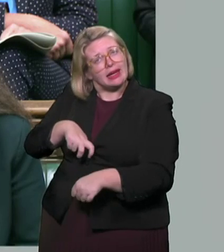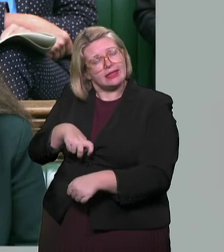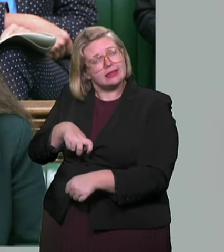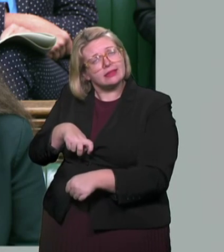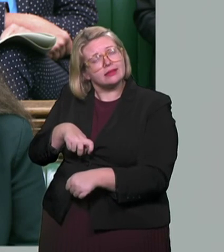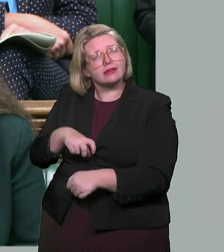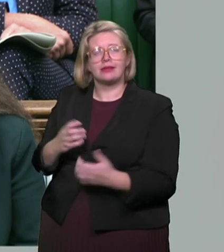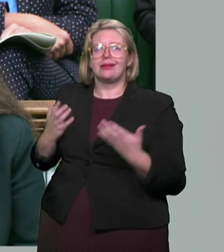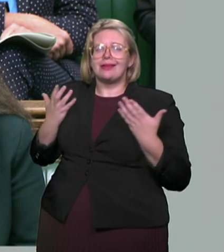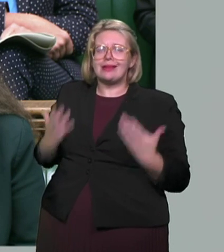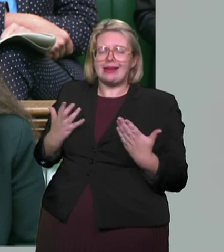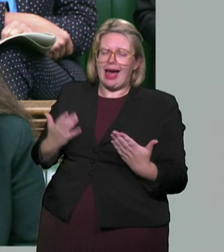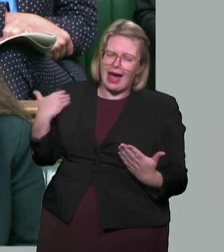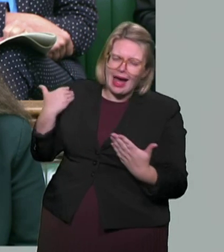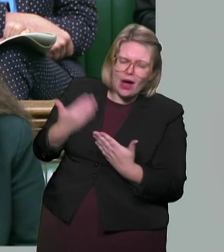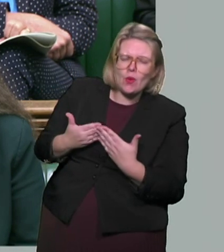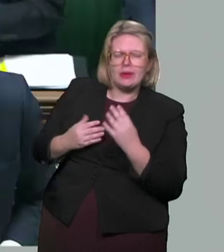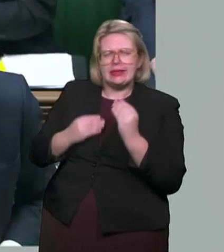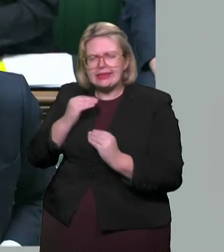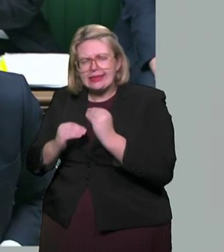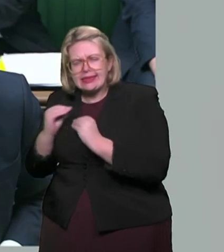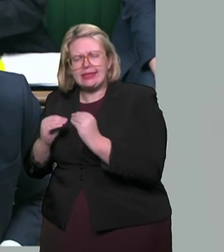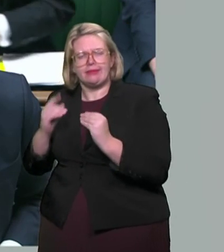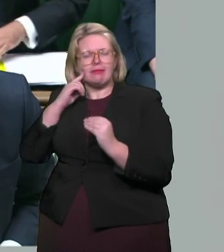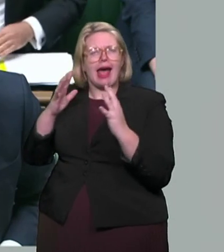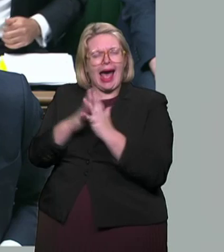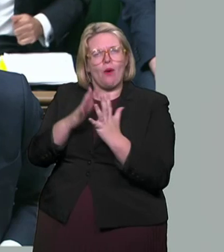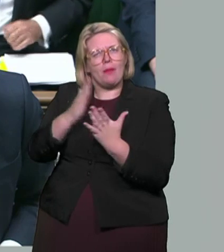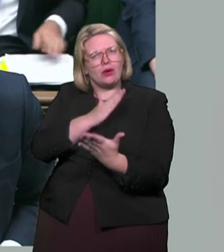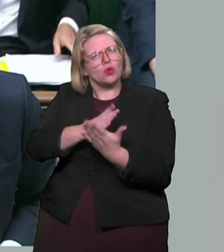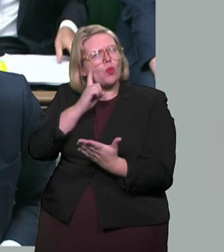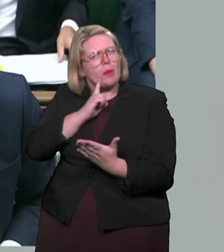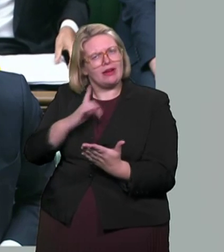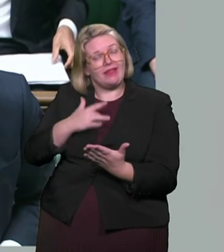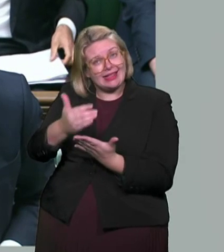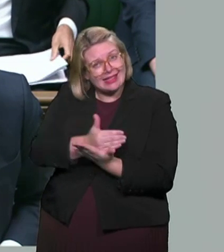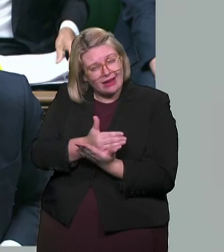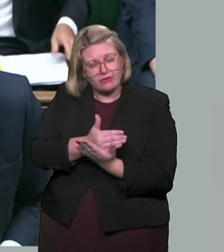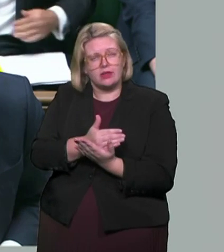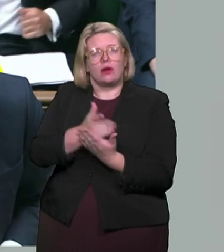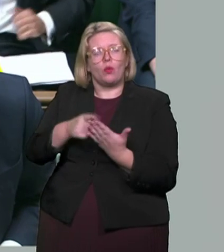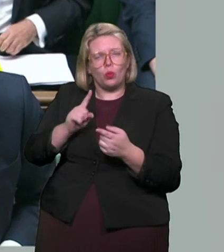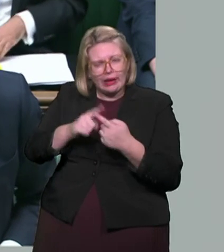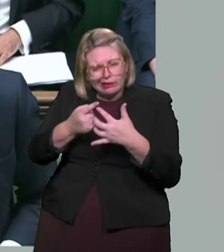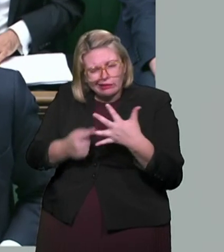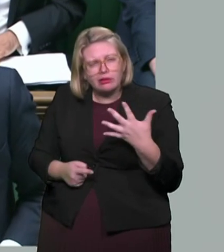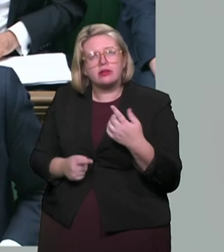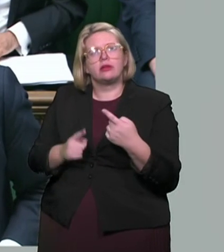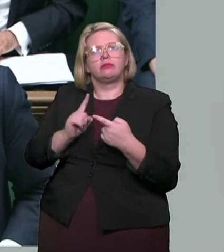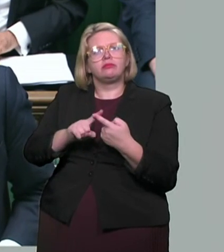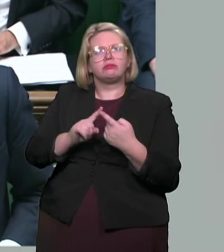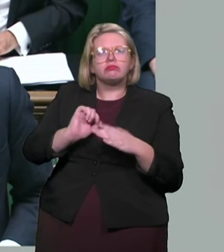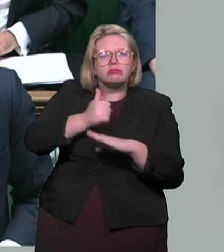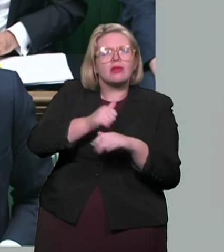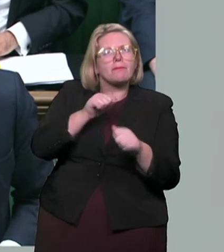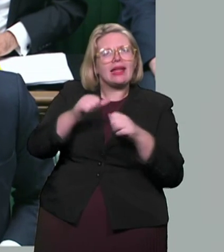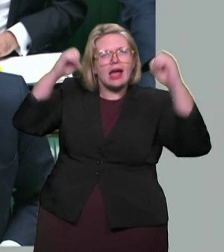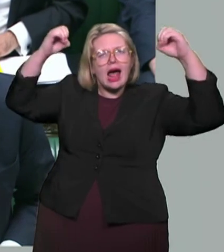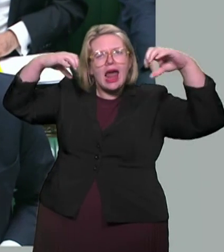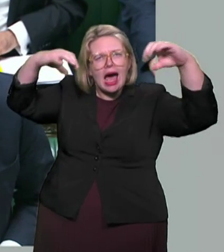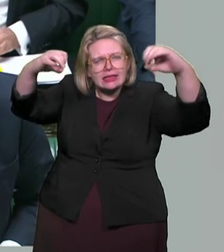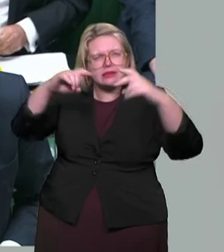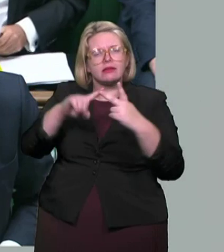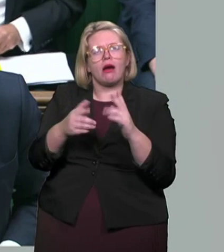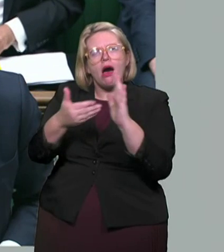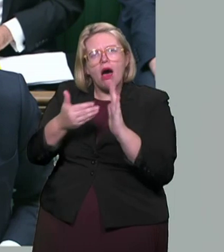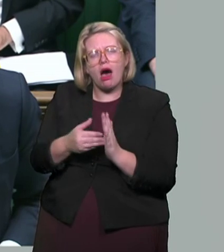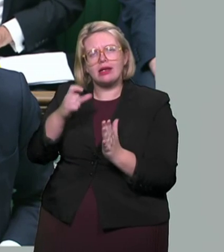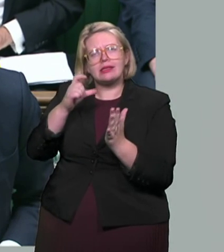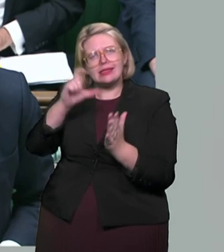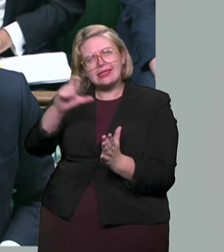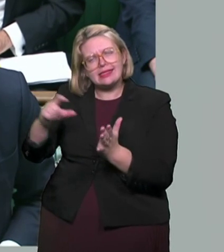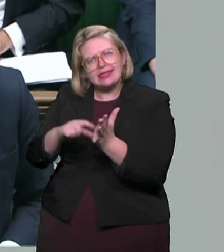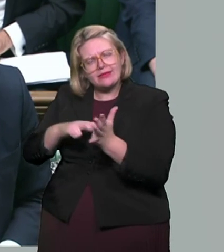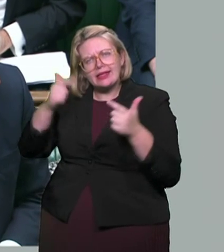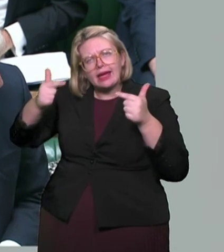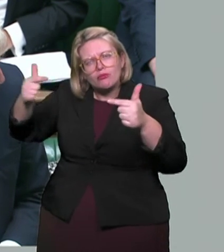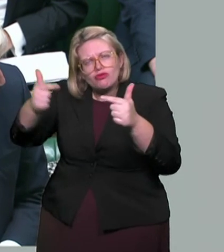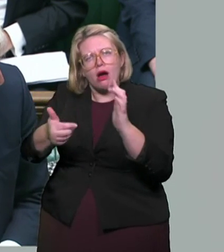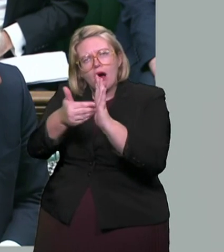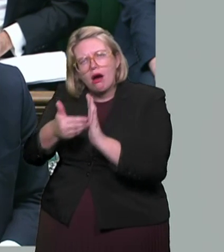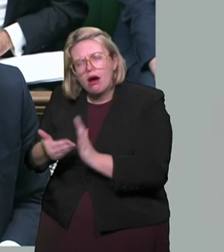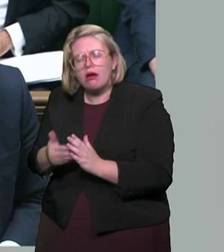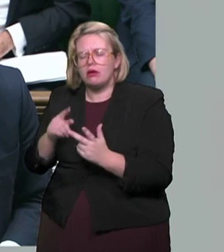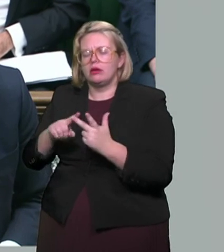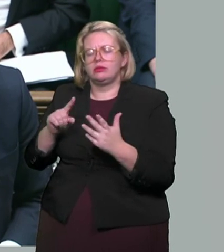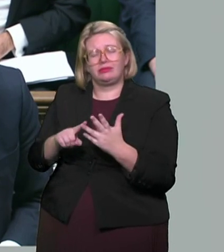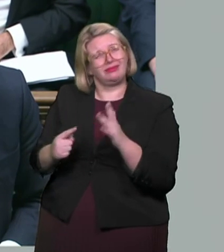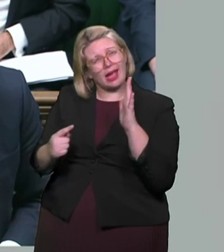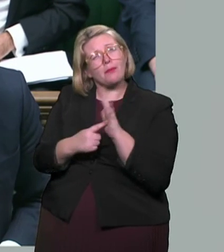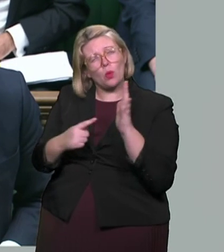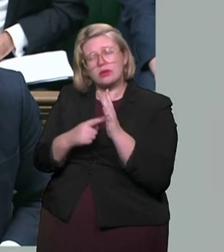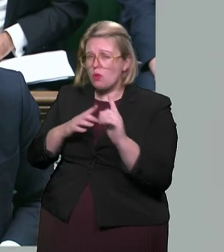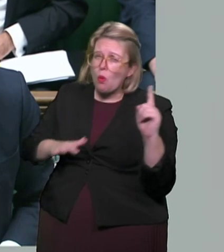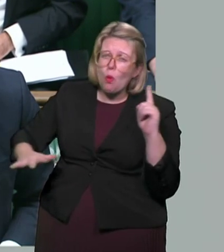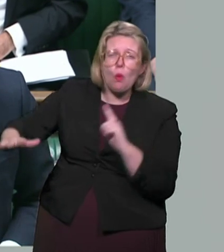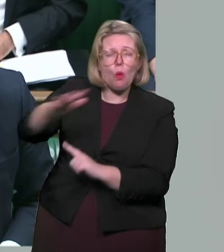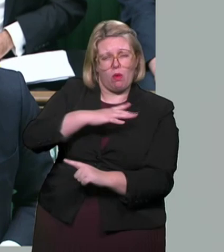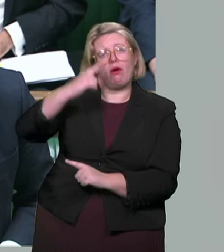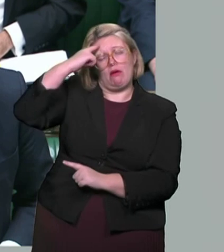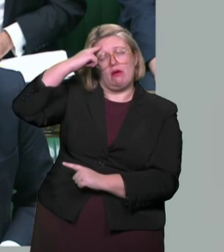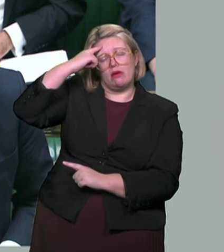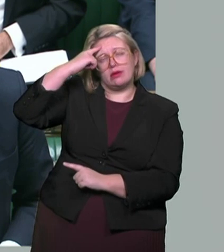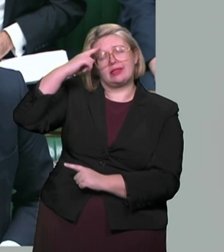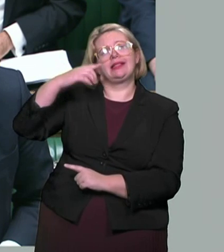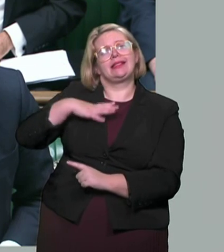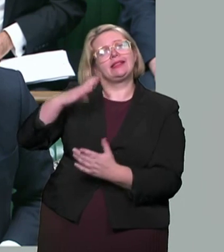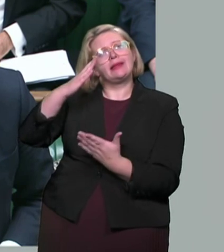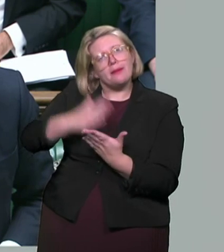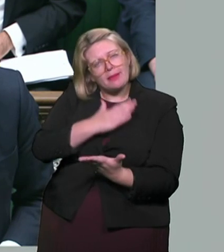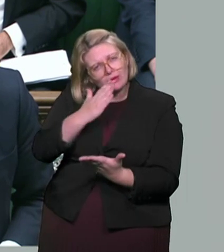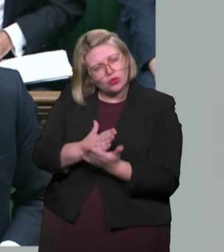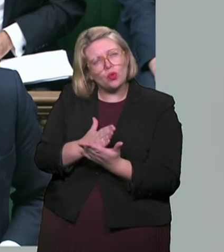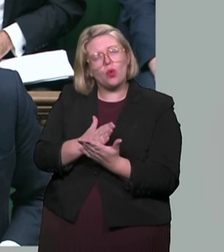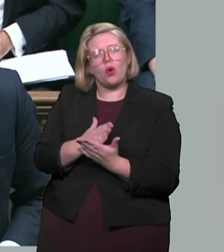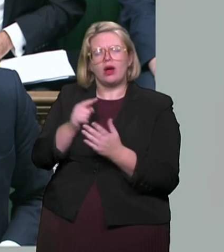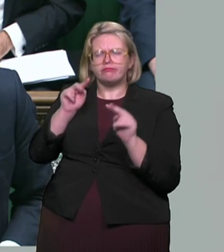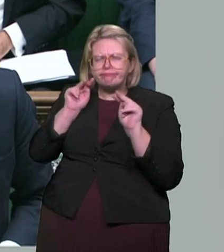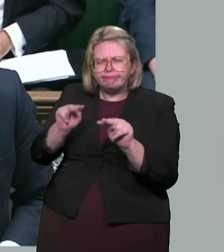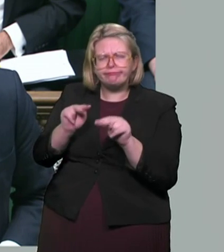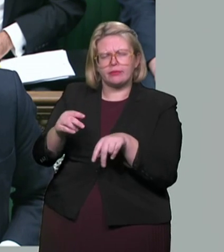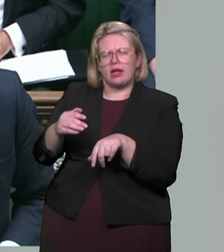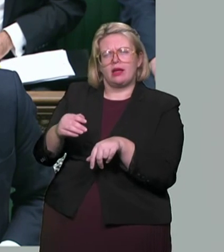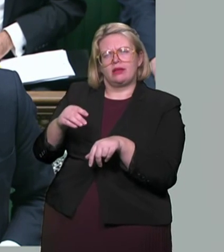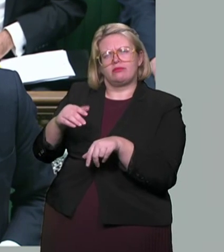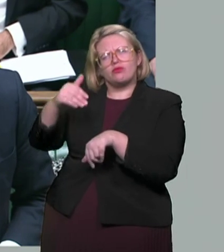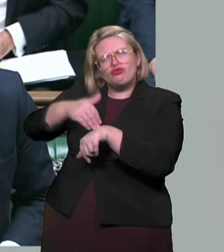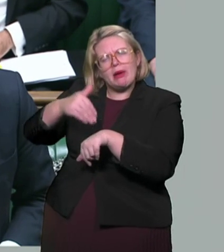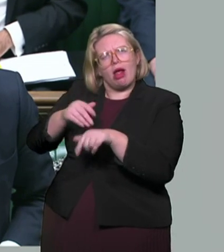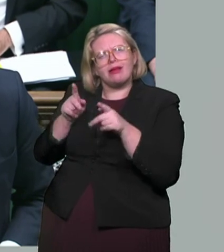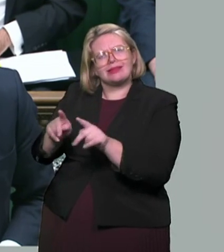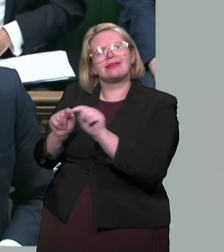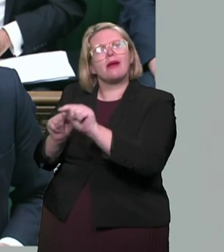What we are doing now, to ensure that women in particular feel safe at night, is investing in safer streets, better street lighting and more CCTV, but as I think the whole House understands, what we must also do is deal with the systemic problems in the criminal justice system.